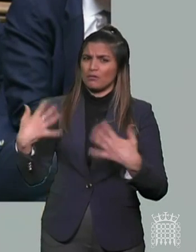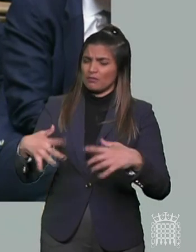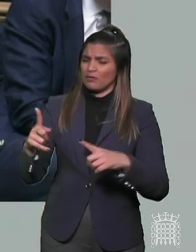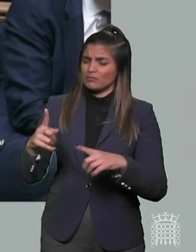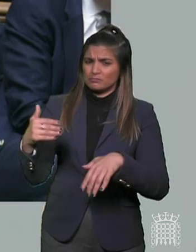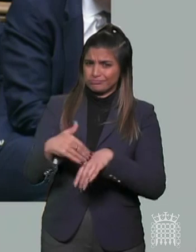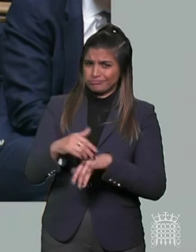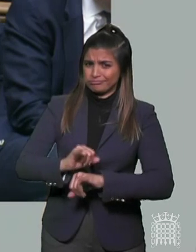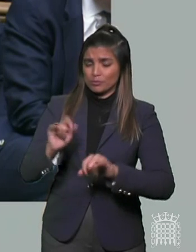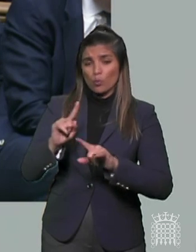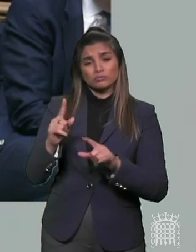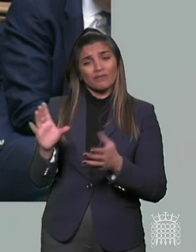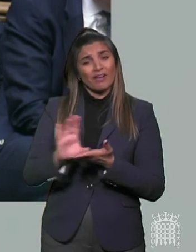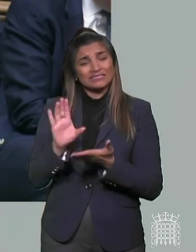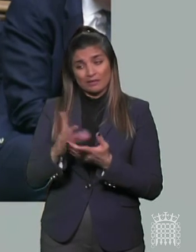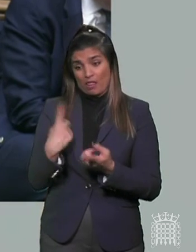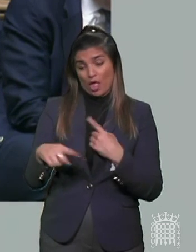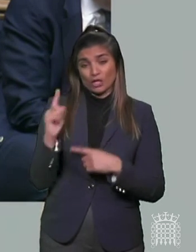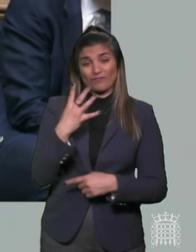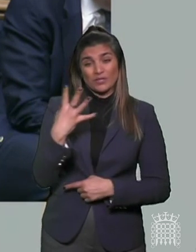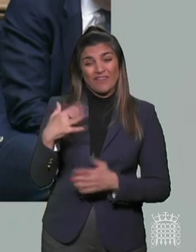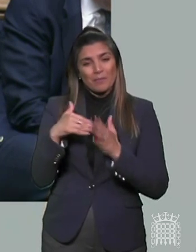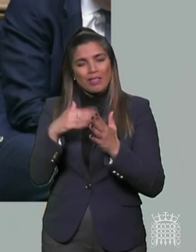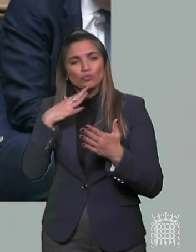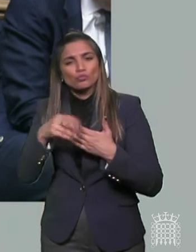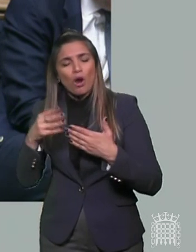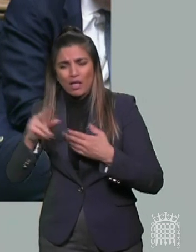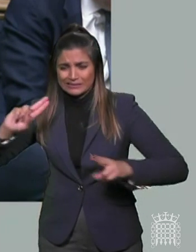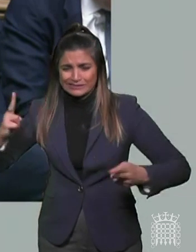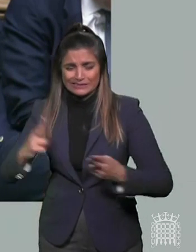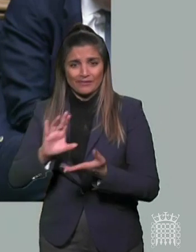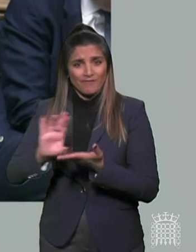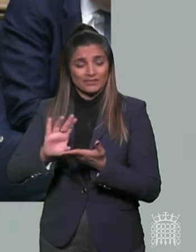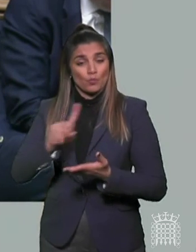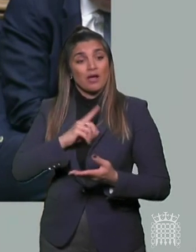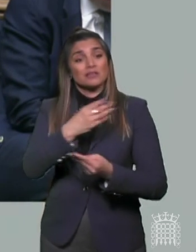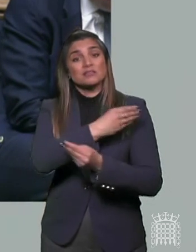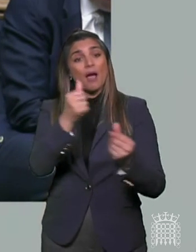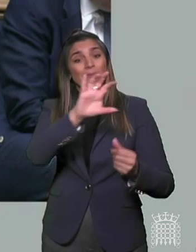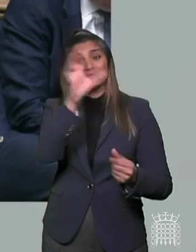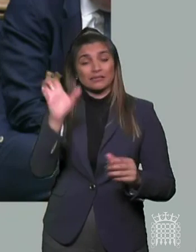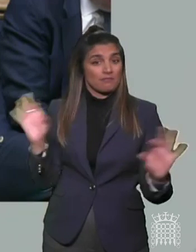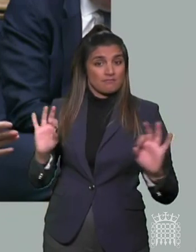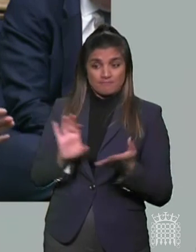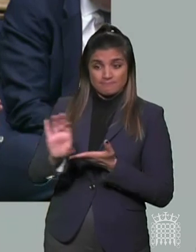Last year, it had a $40 million shortfall in its budget because some participating states failed to meet their annual contribution.